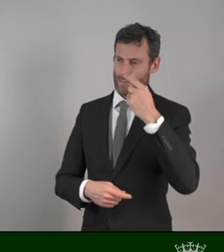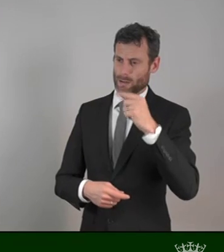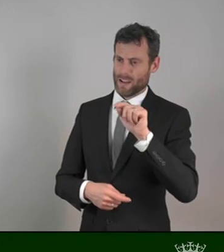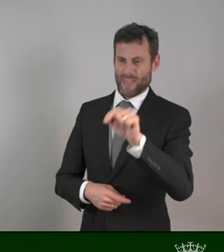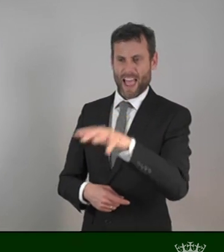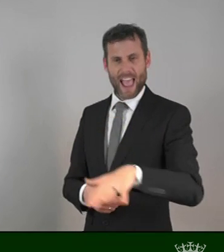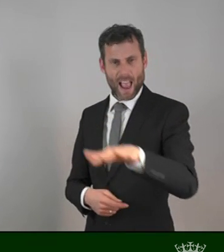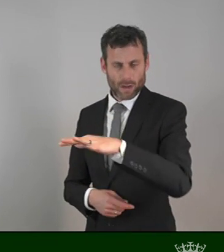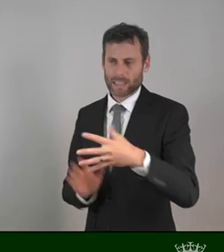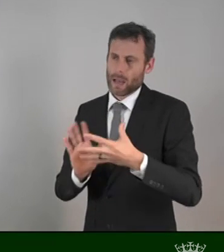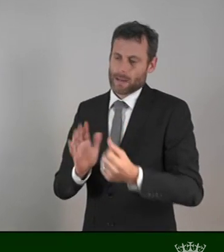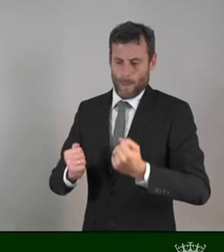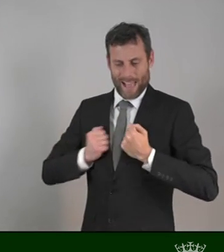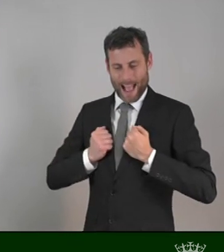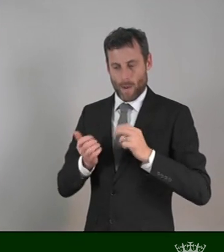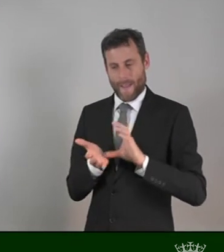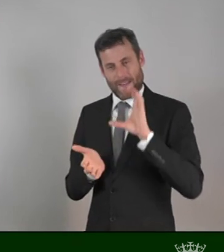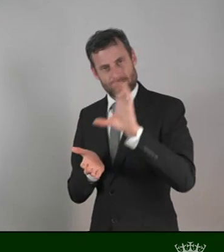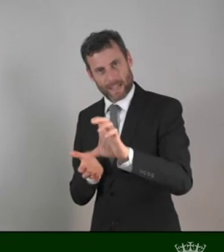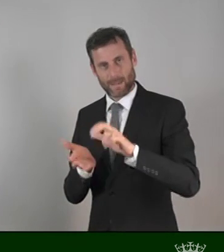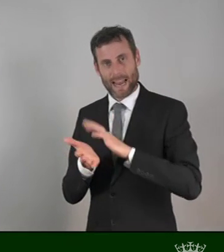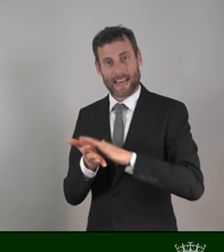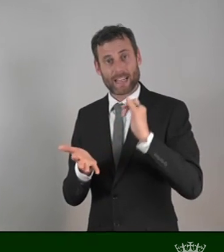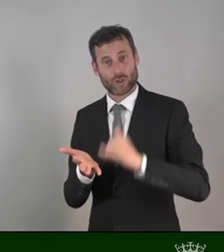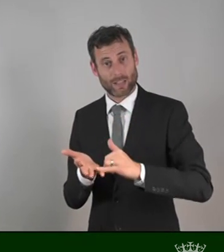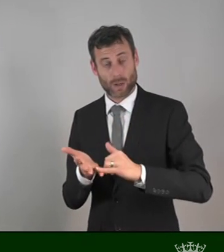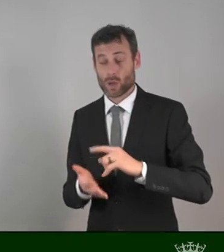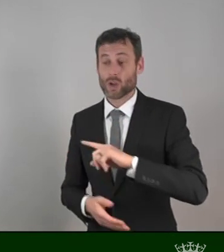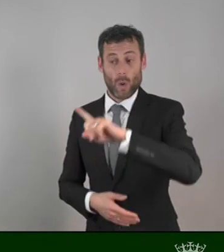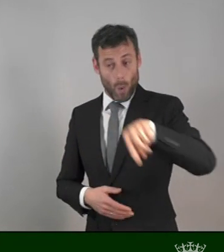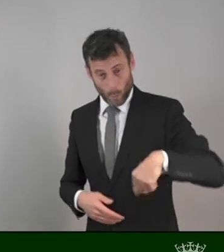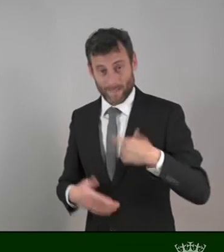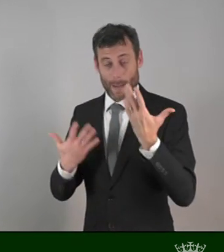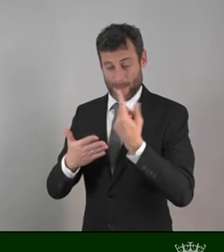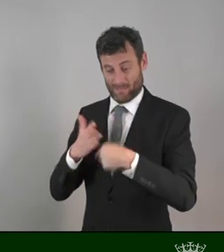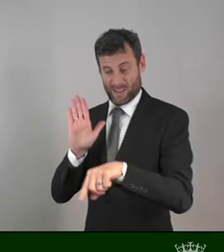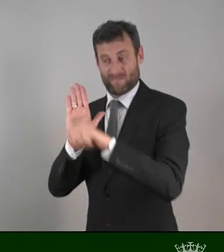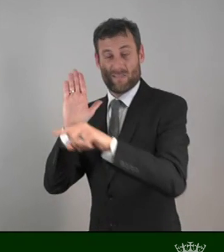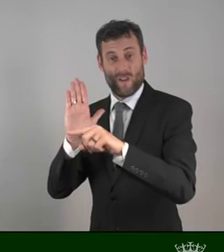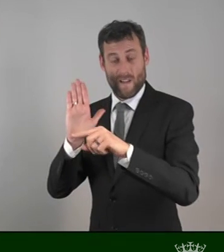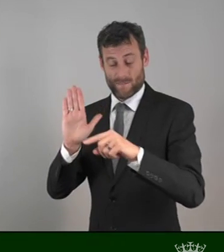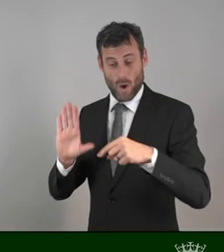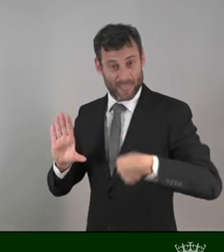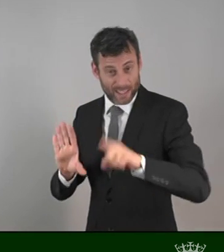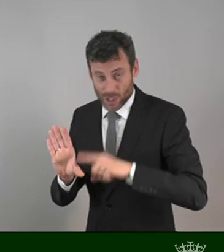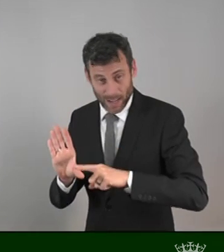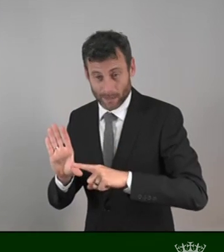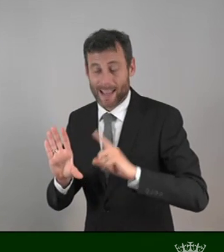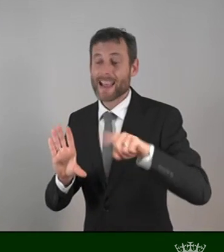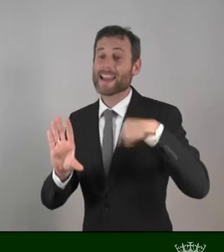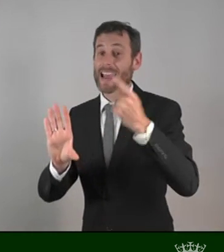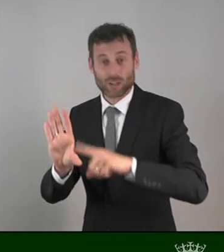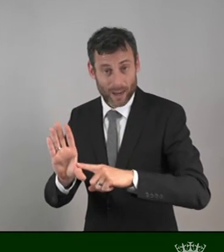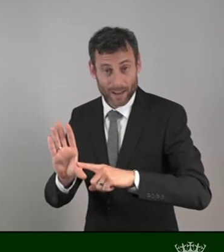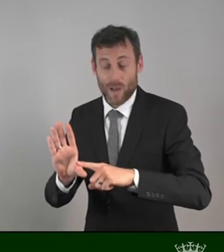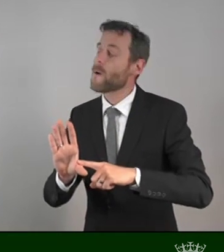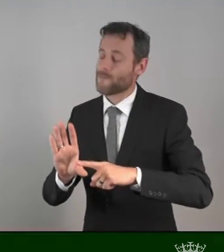That investment is increasing under this Government, and we have now legislated for it, not just for this year, not just for next year, but for every year of this Parliament.